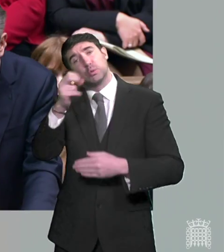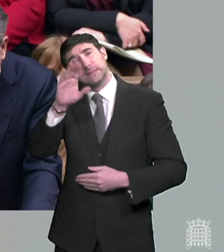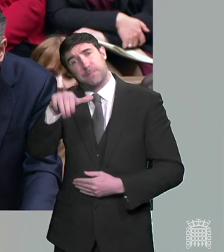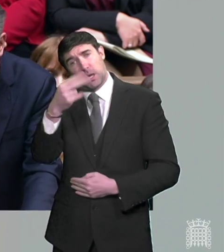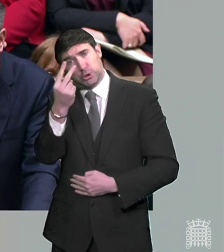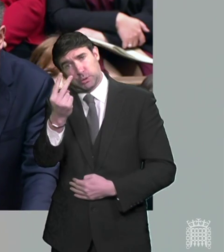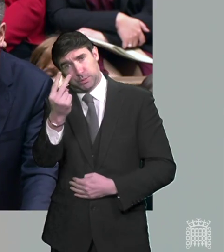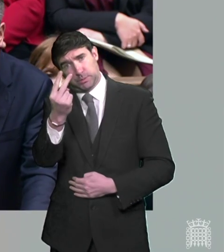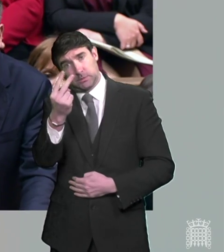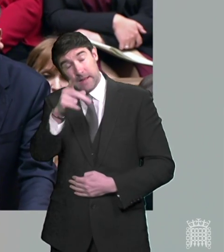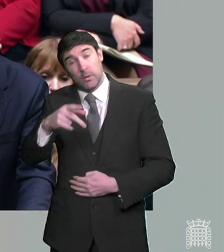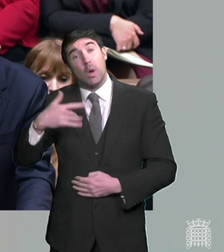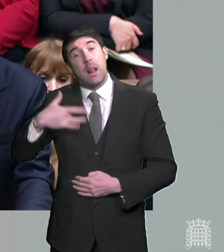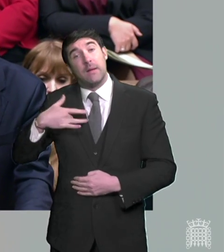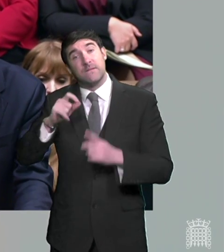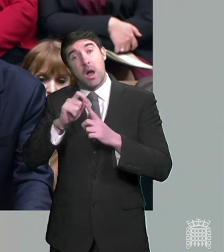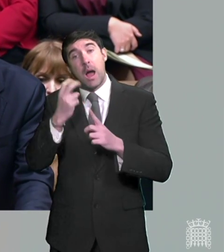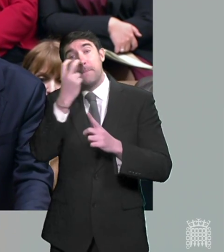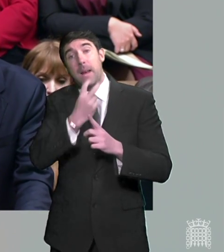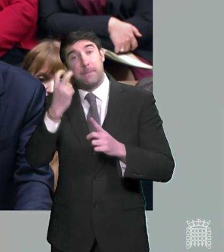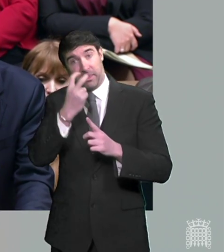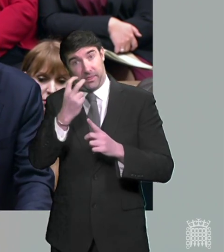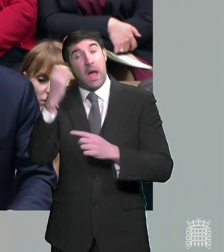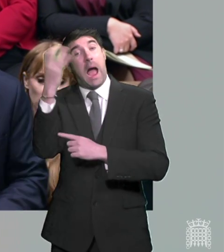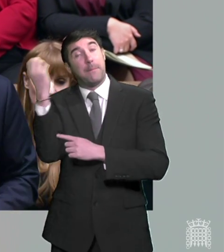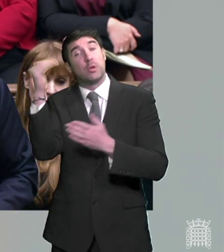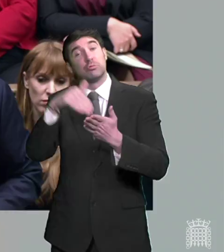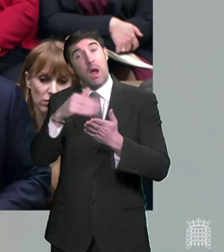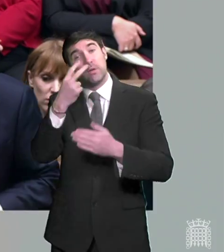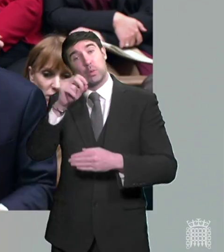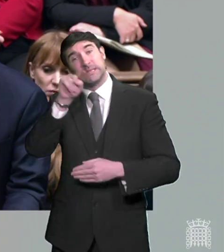If they were in Plymouth, it would not arrive until 2.40 pm.